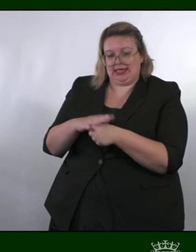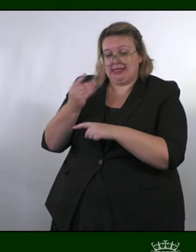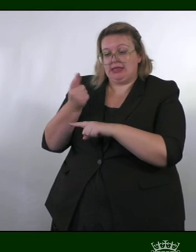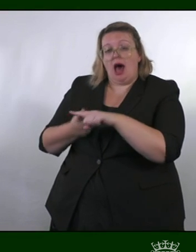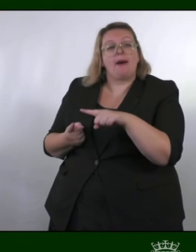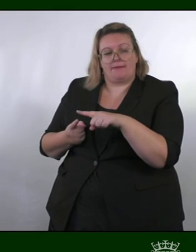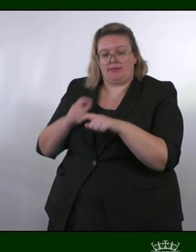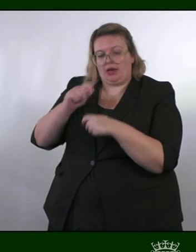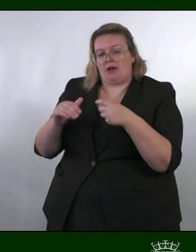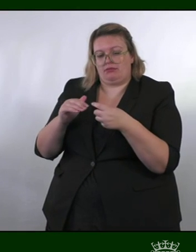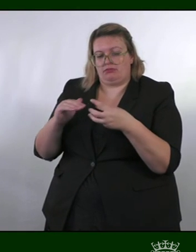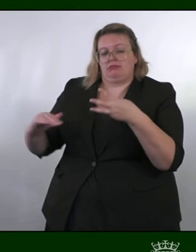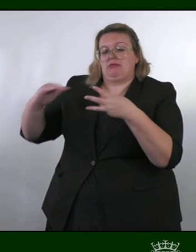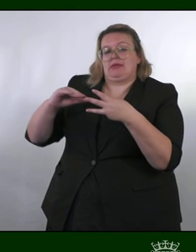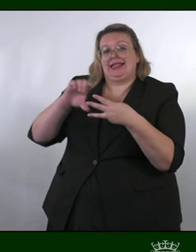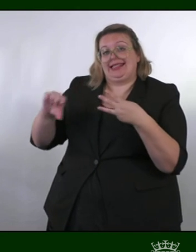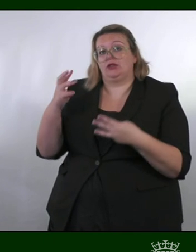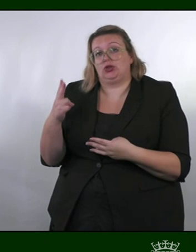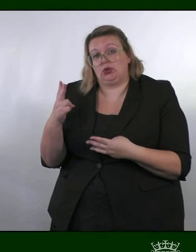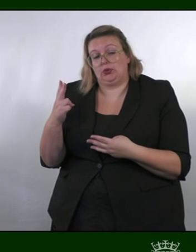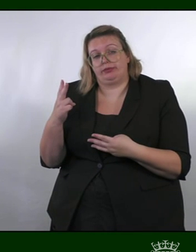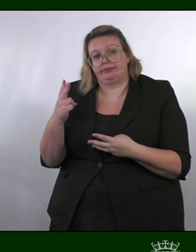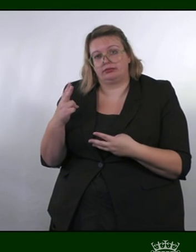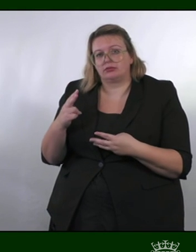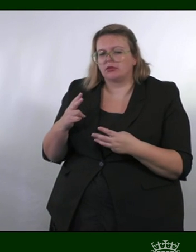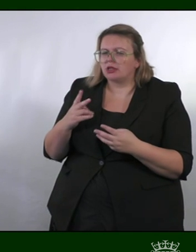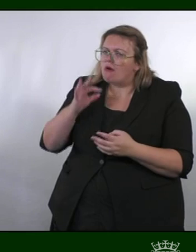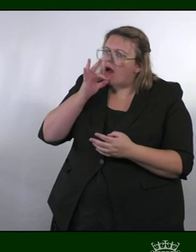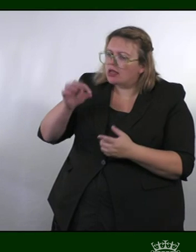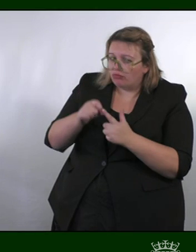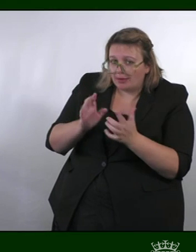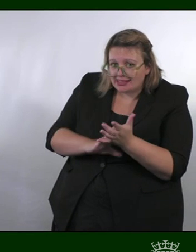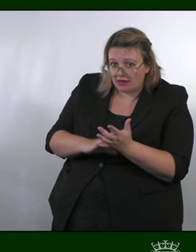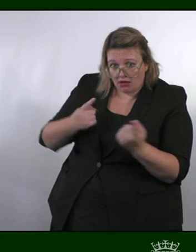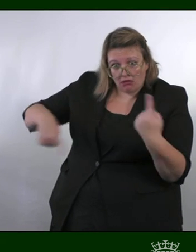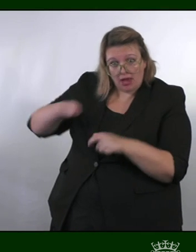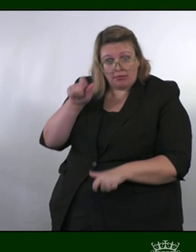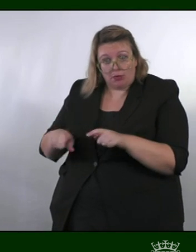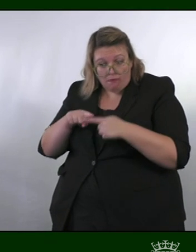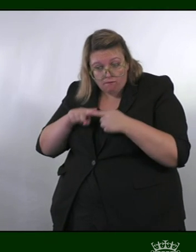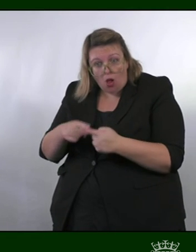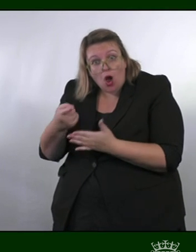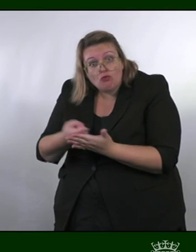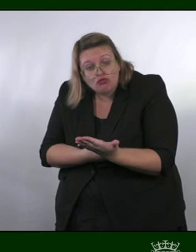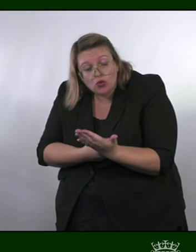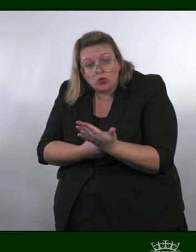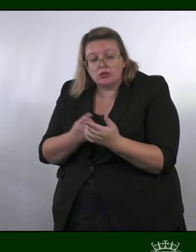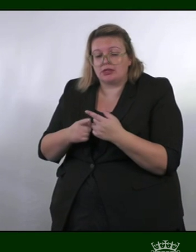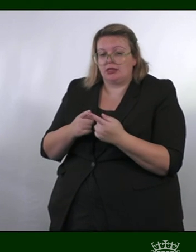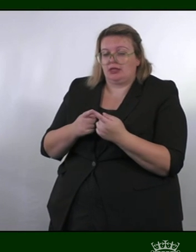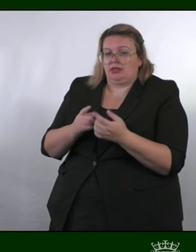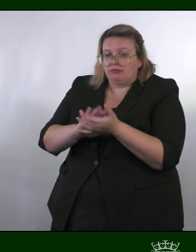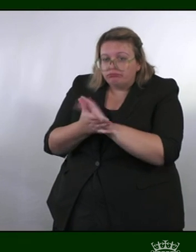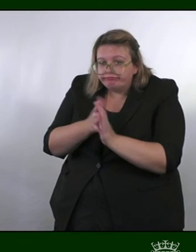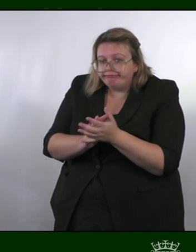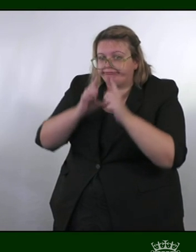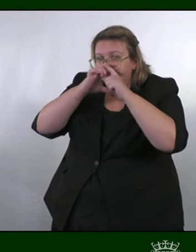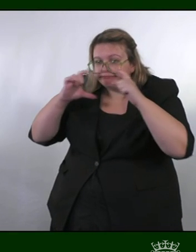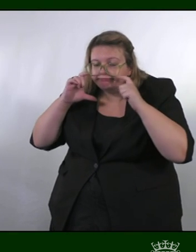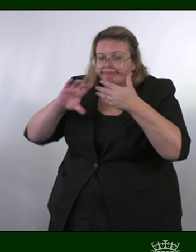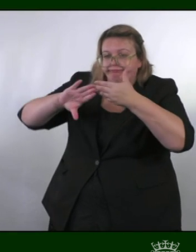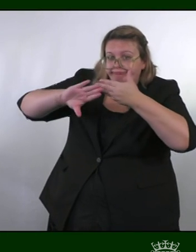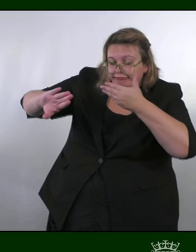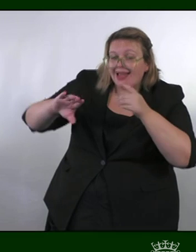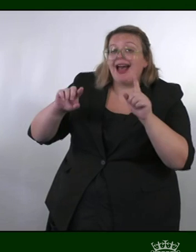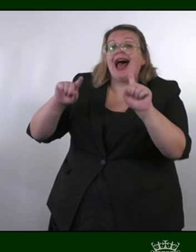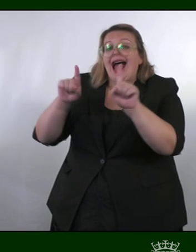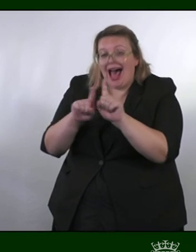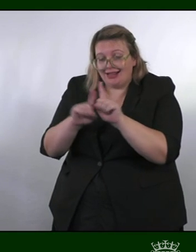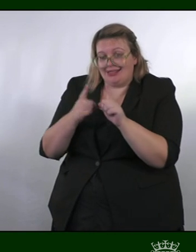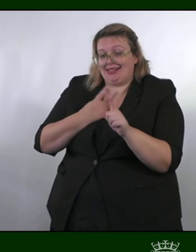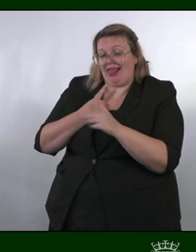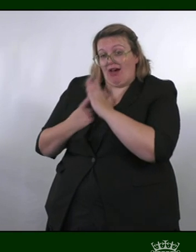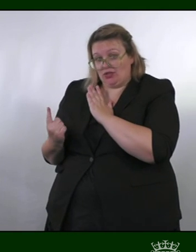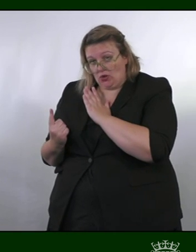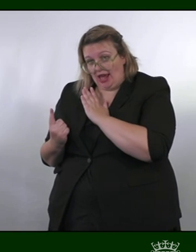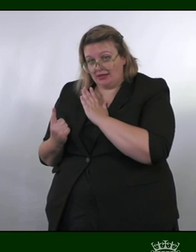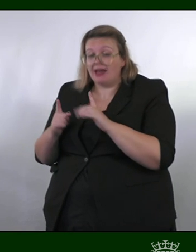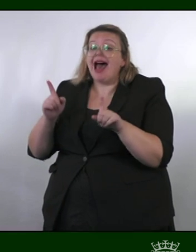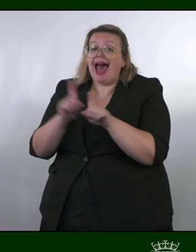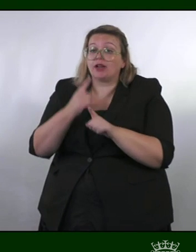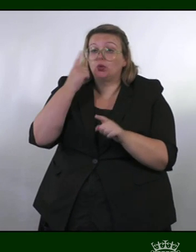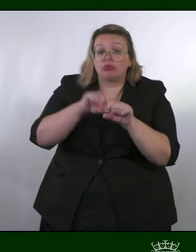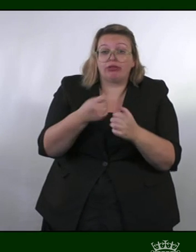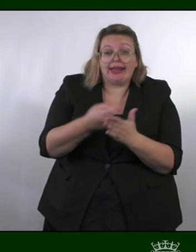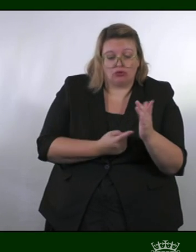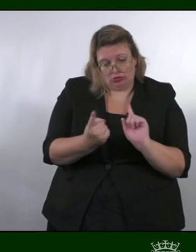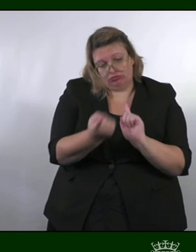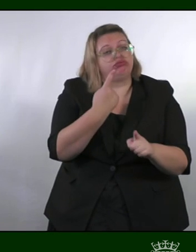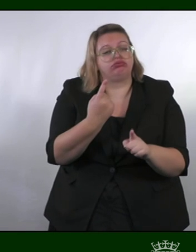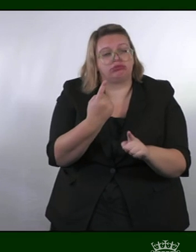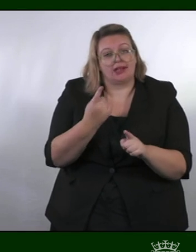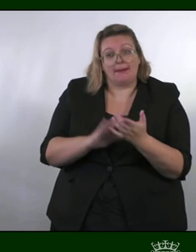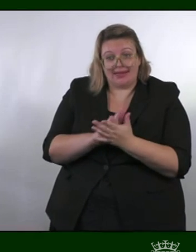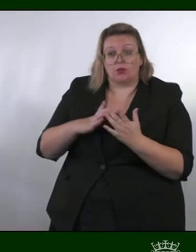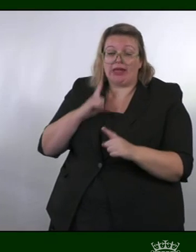Can he therefore reassure everyone that if they stick to the rules, observe the “hands, face, space” message, and self-isolate when required, accompanied by suitable enforcement for those who blatantly flout the law, we will come out of these restrictions all the sooner?